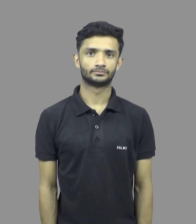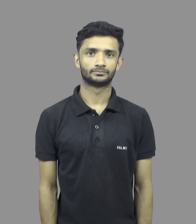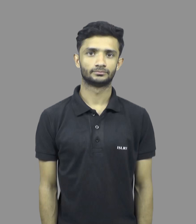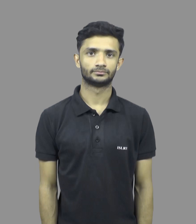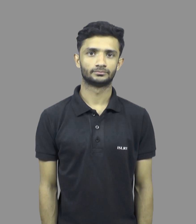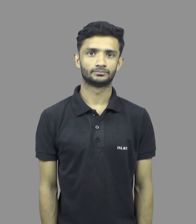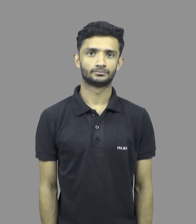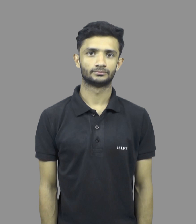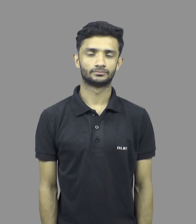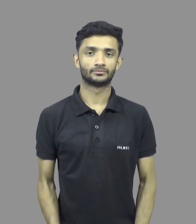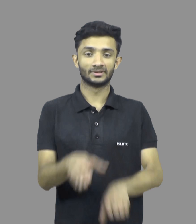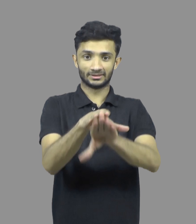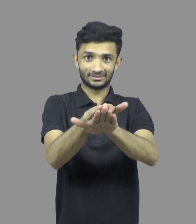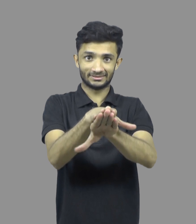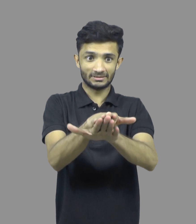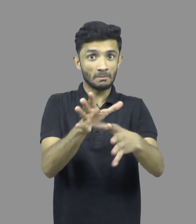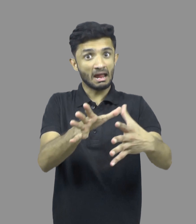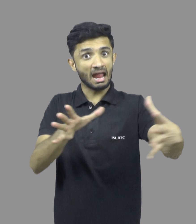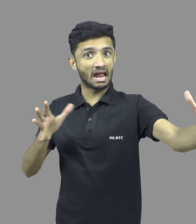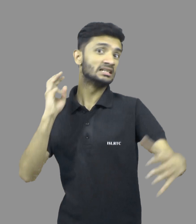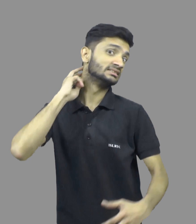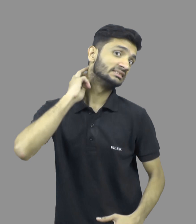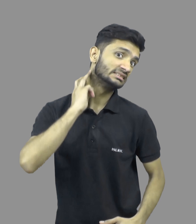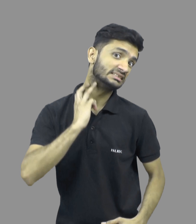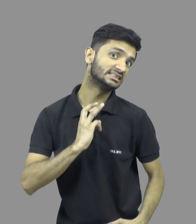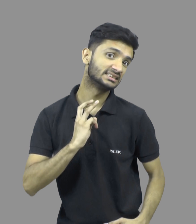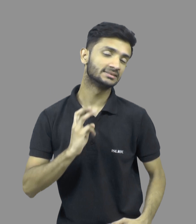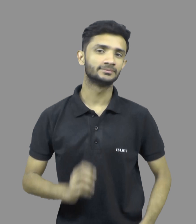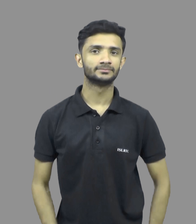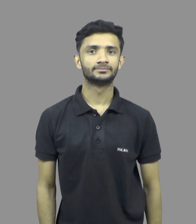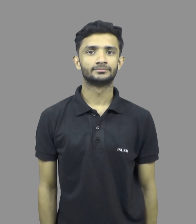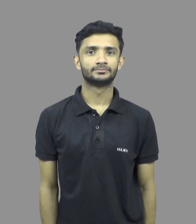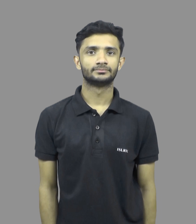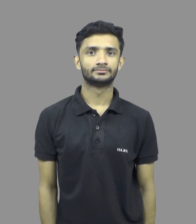Shark